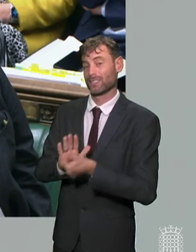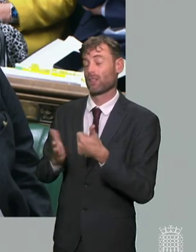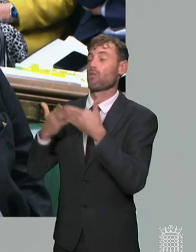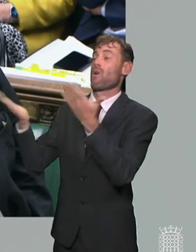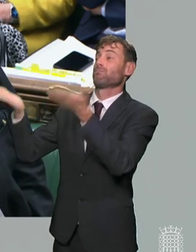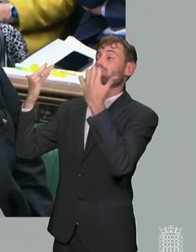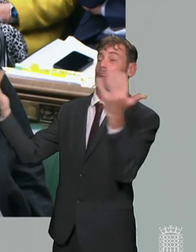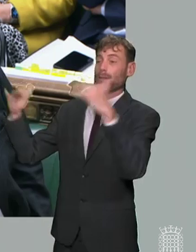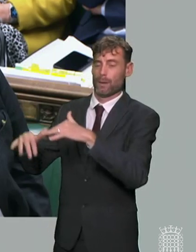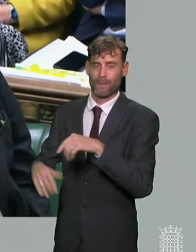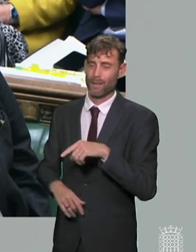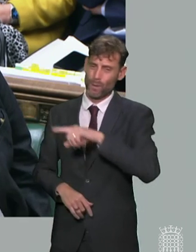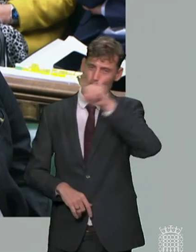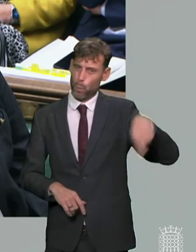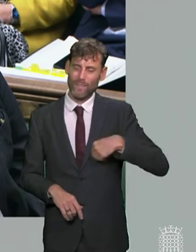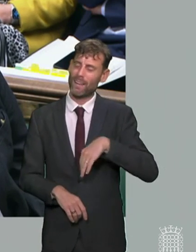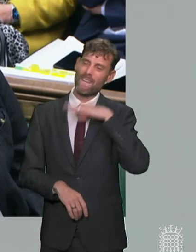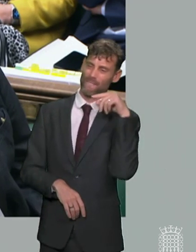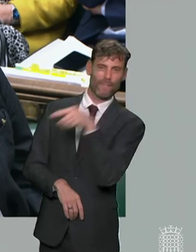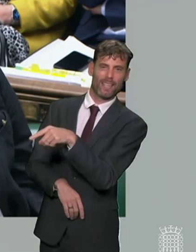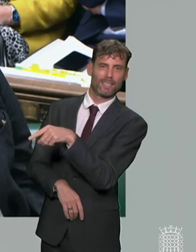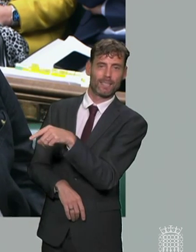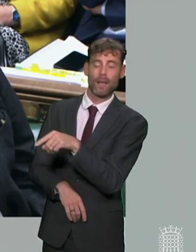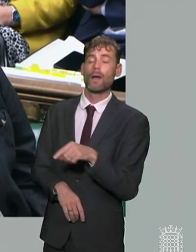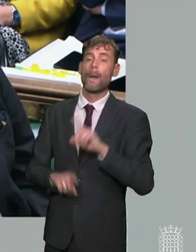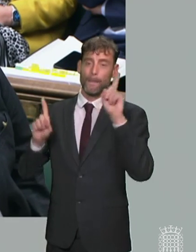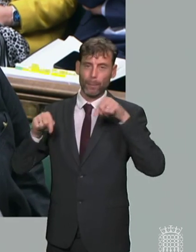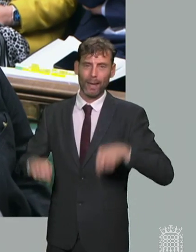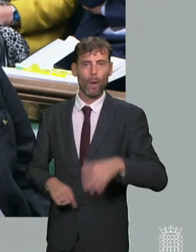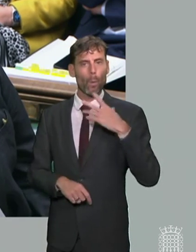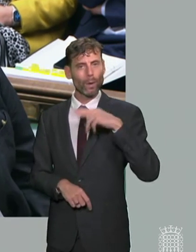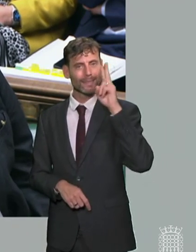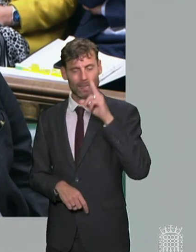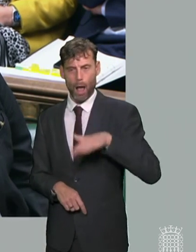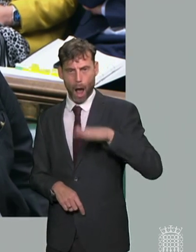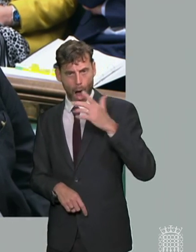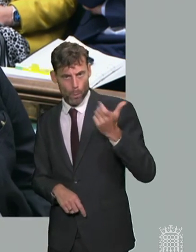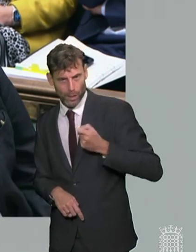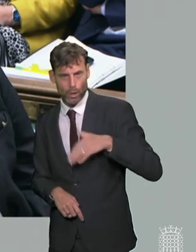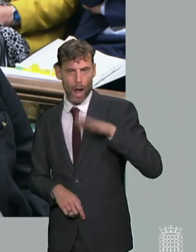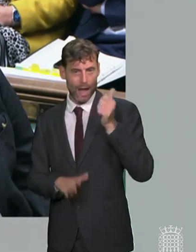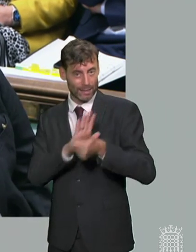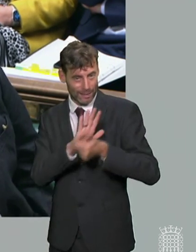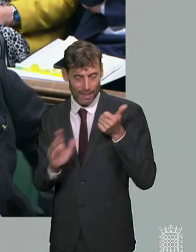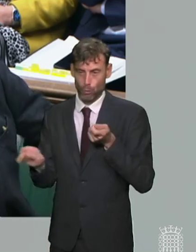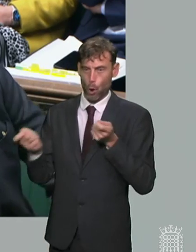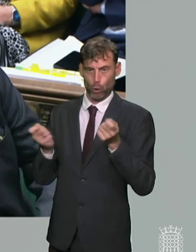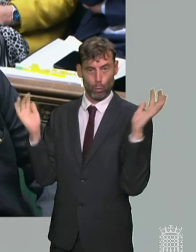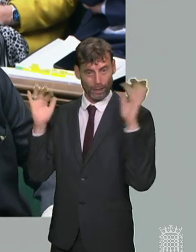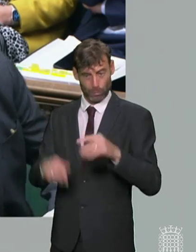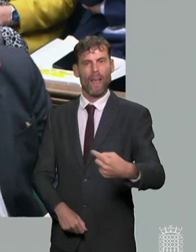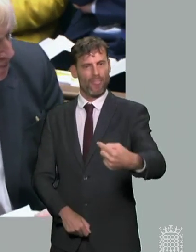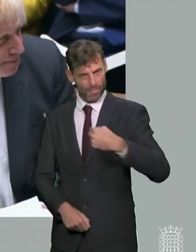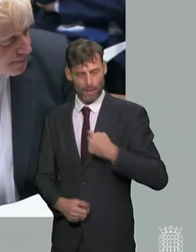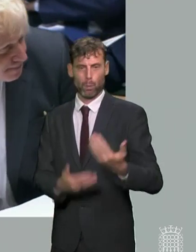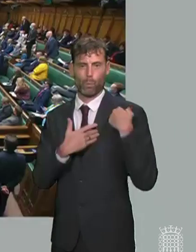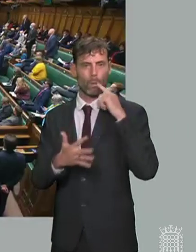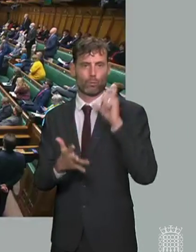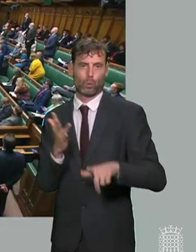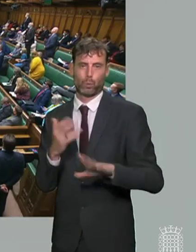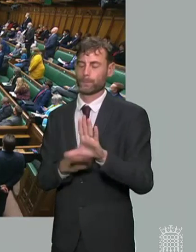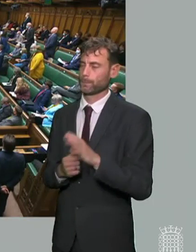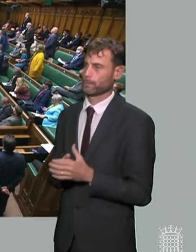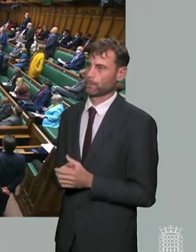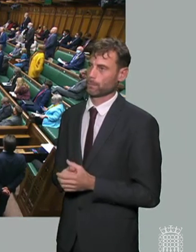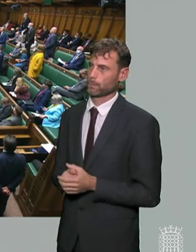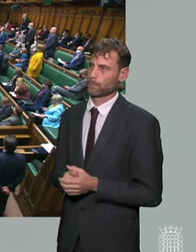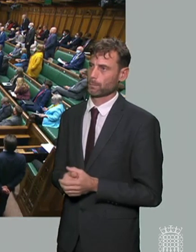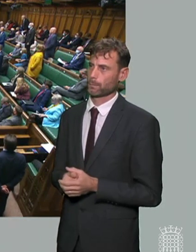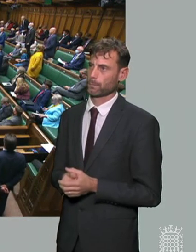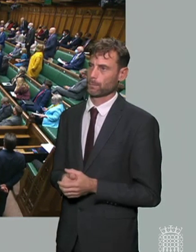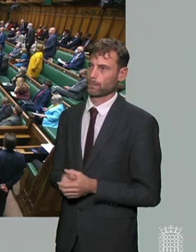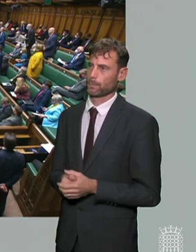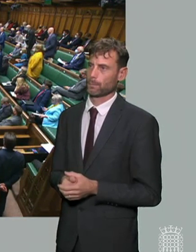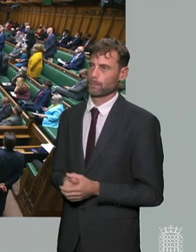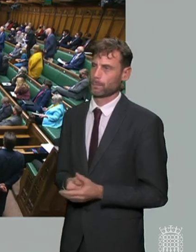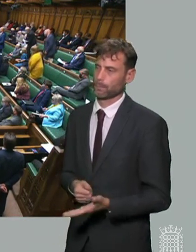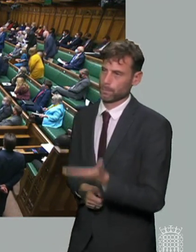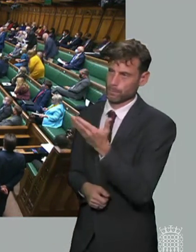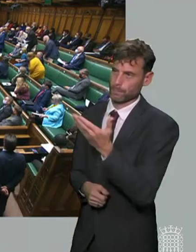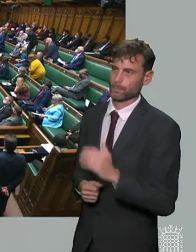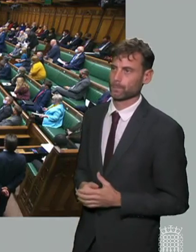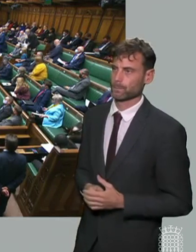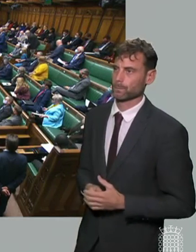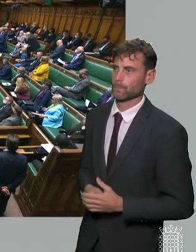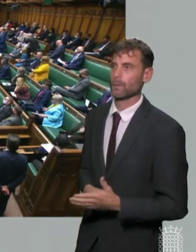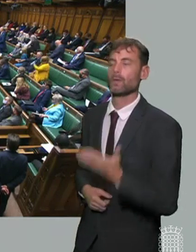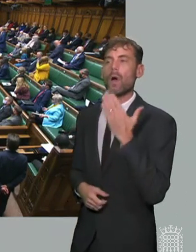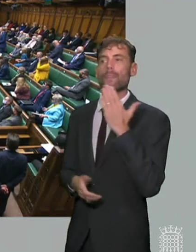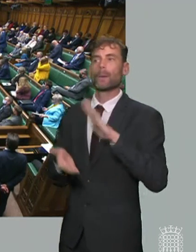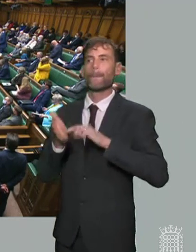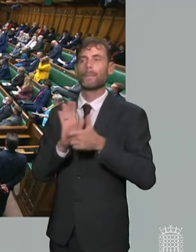The people of this country have had enough of that; what they want to see is high wages, high skills and controlled immigration, and that is what this Government are committed to deliver.